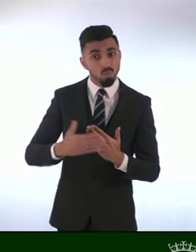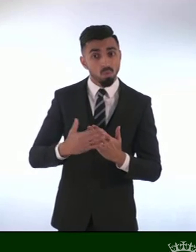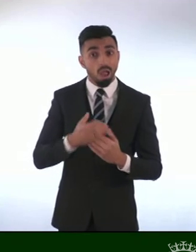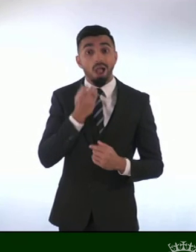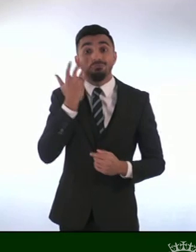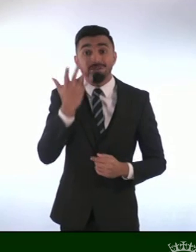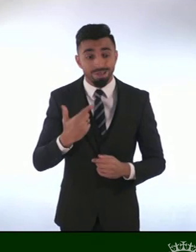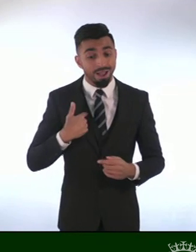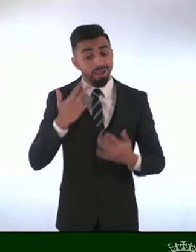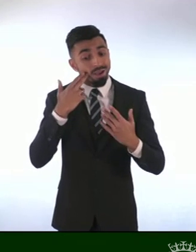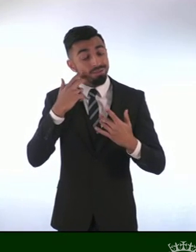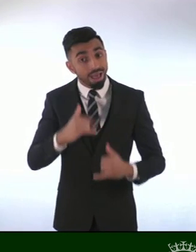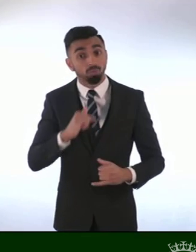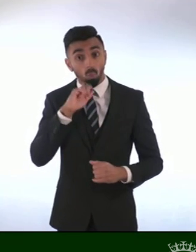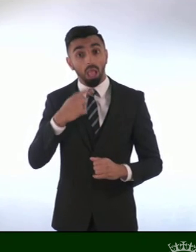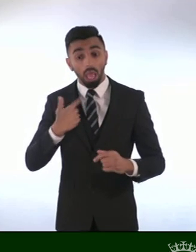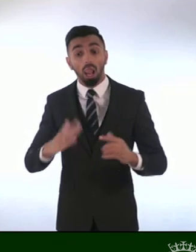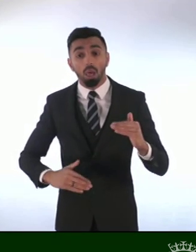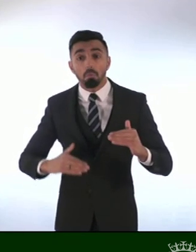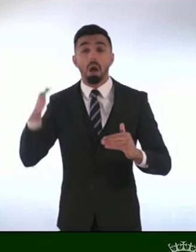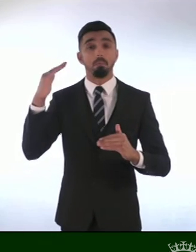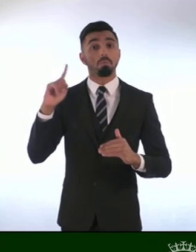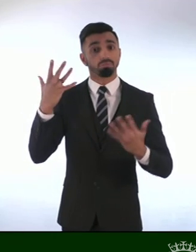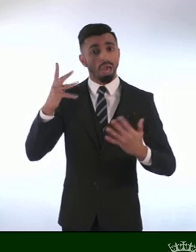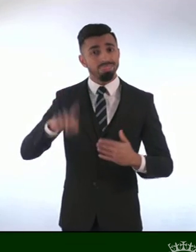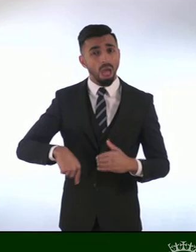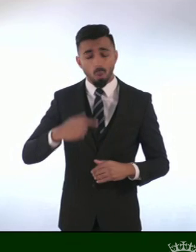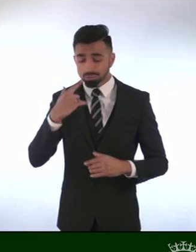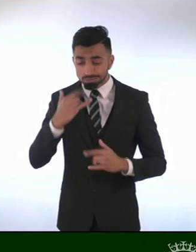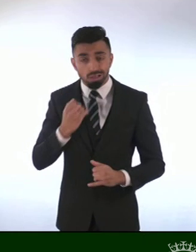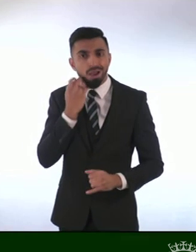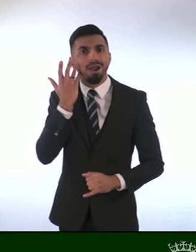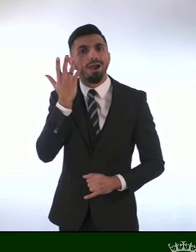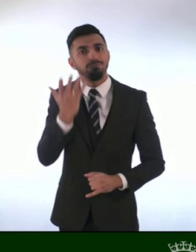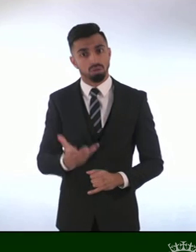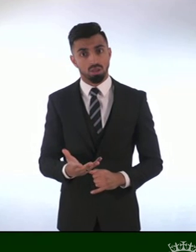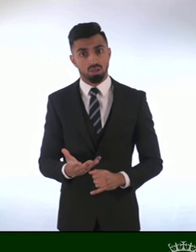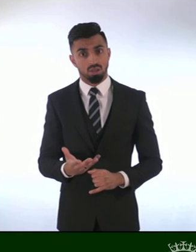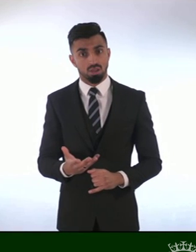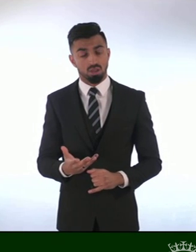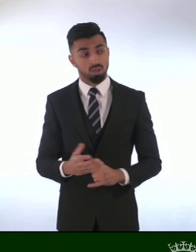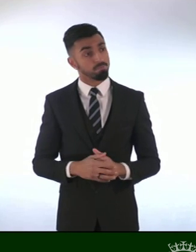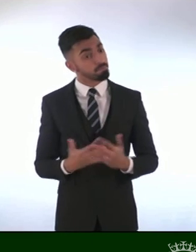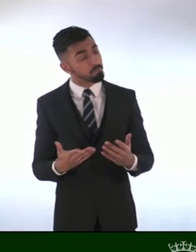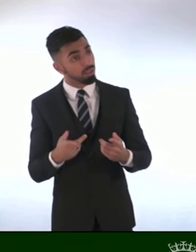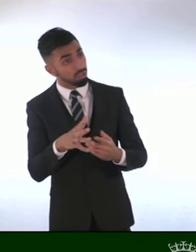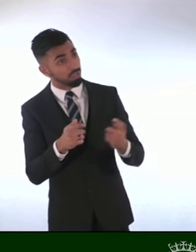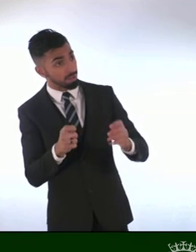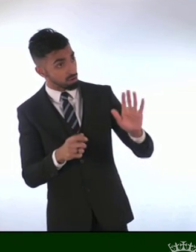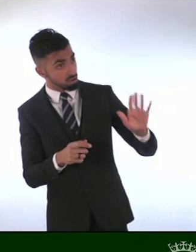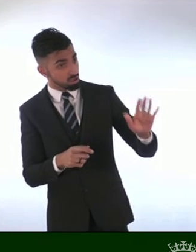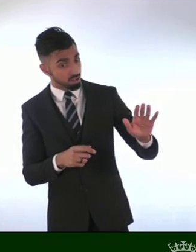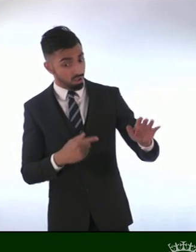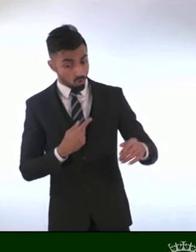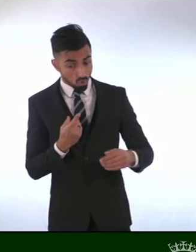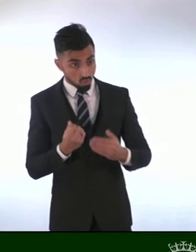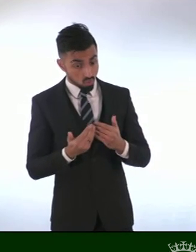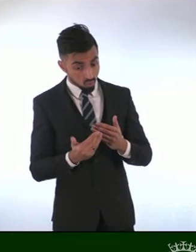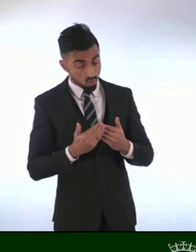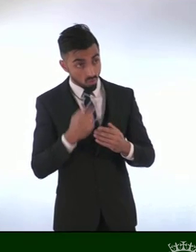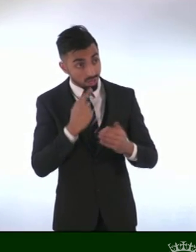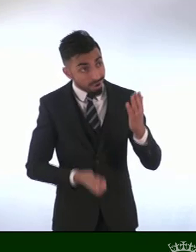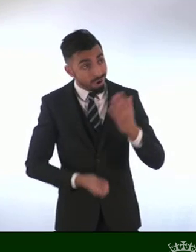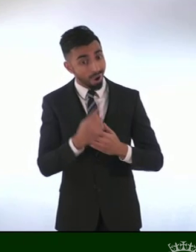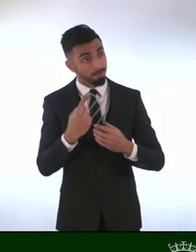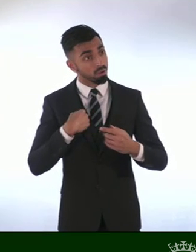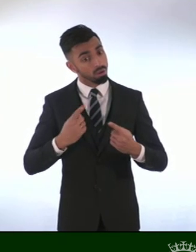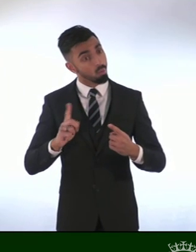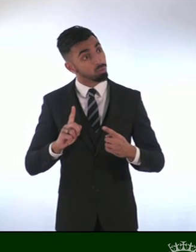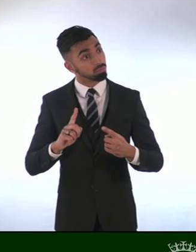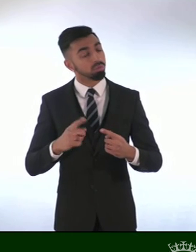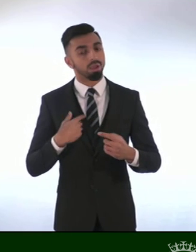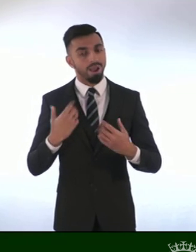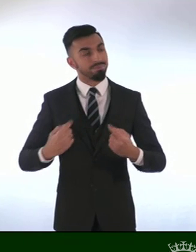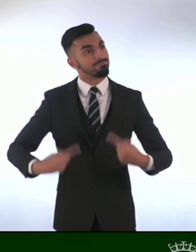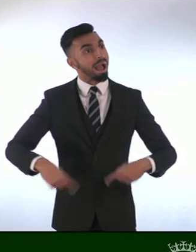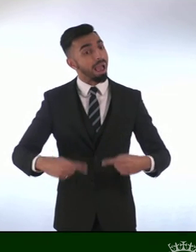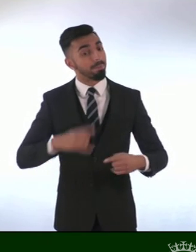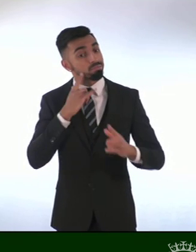It may be of interest to the House to know that we are getting much closer to having a generally available test that will determine whether or not someone has had the disease.